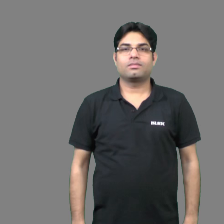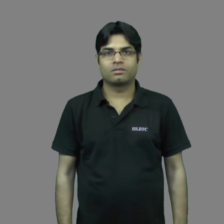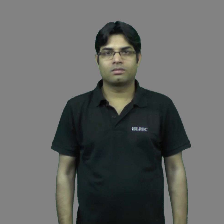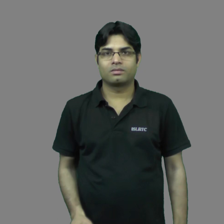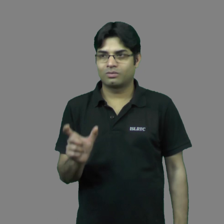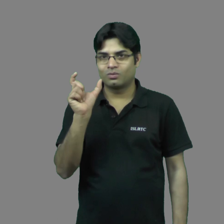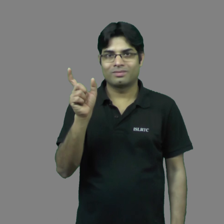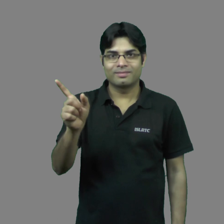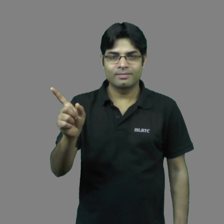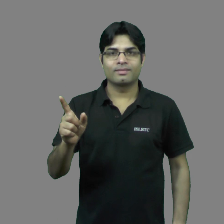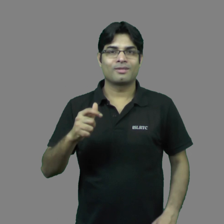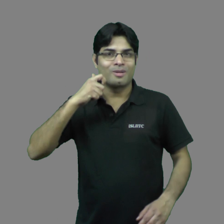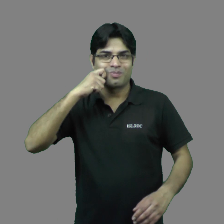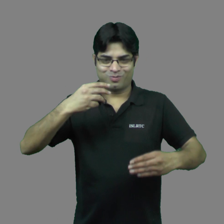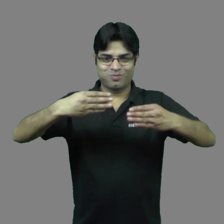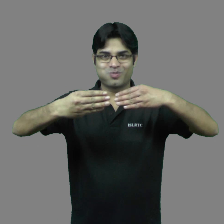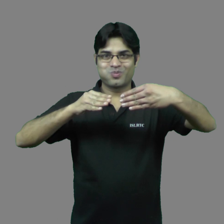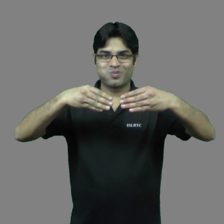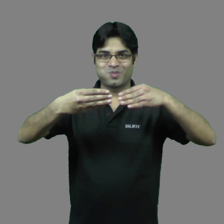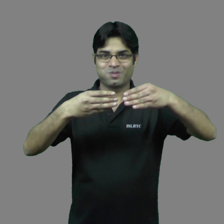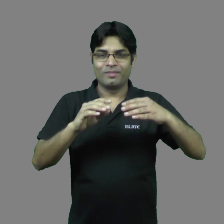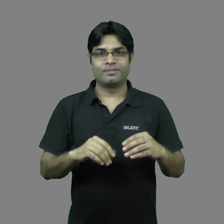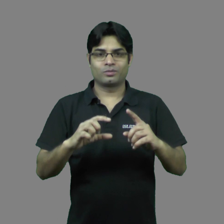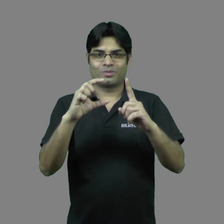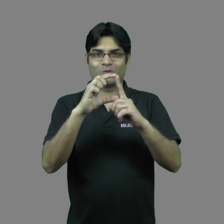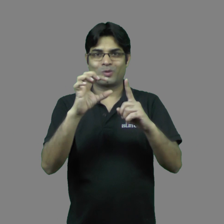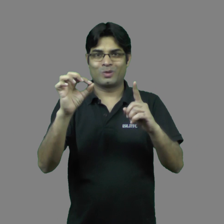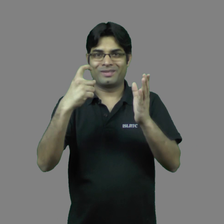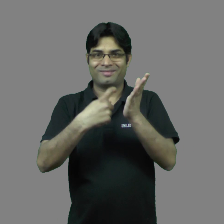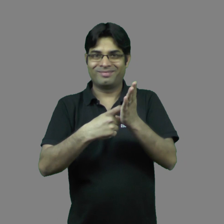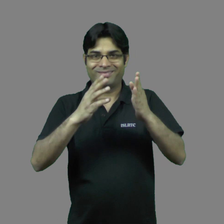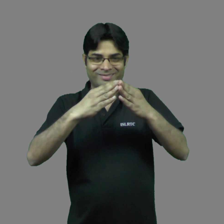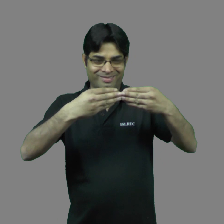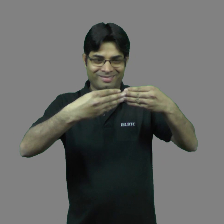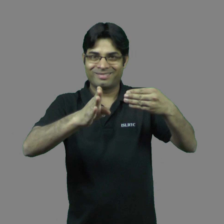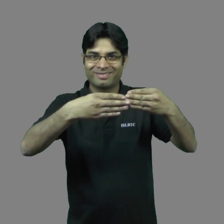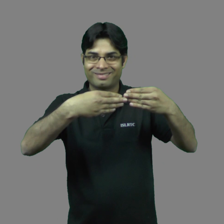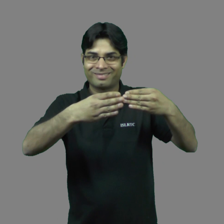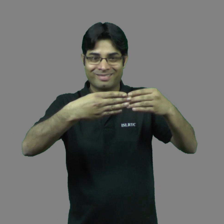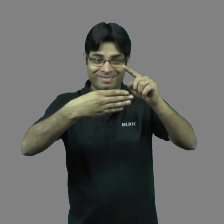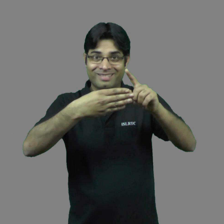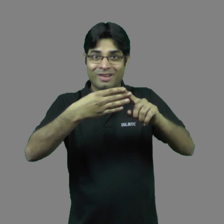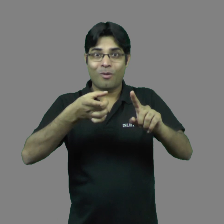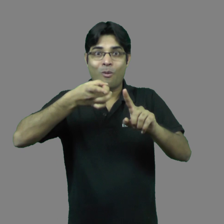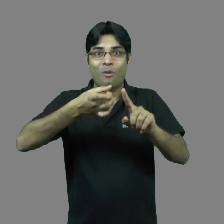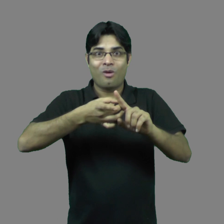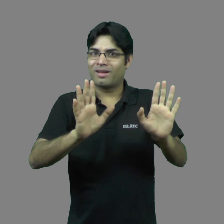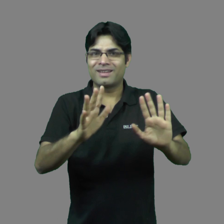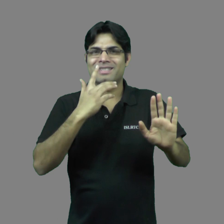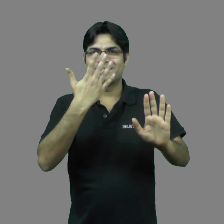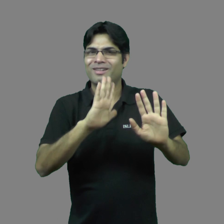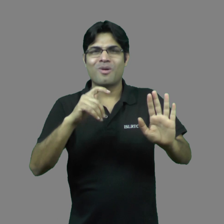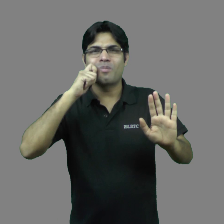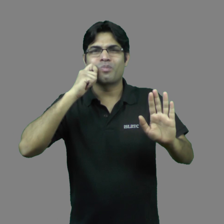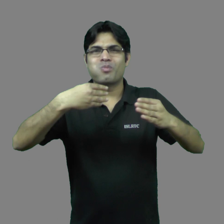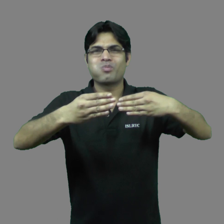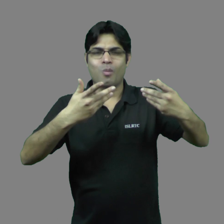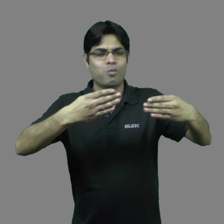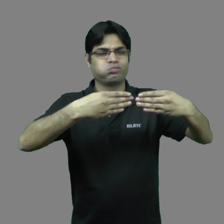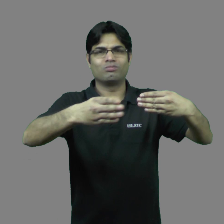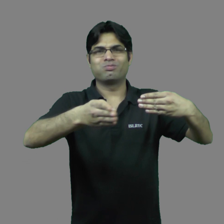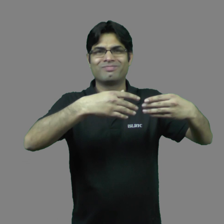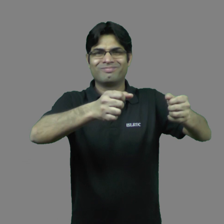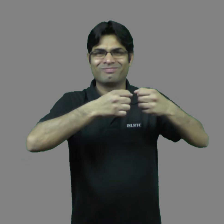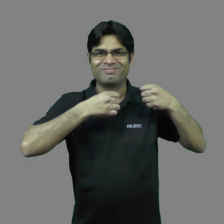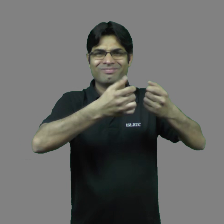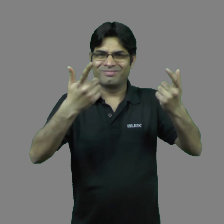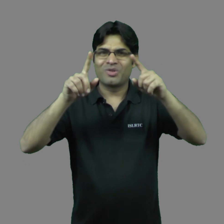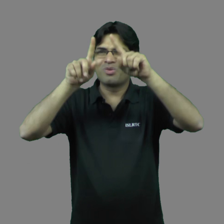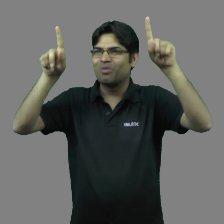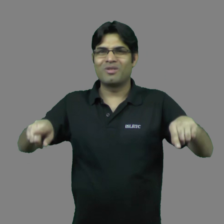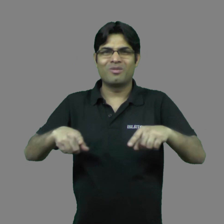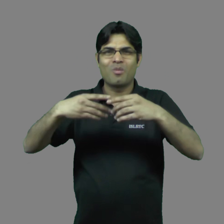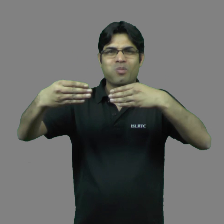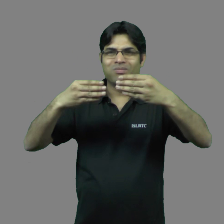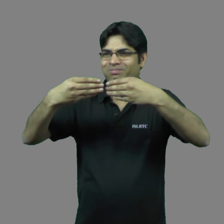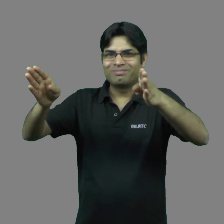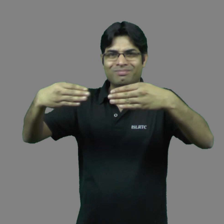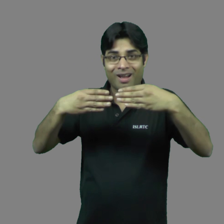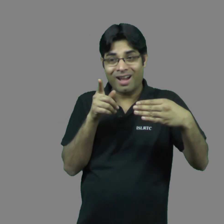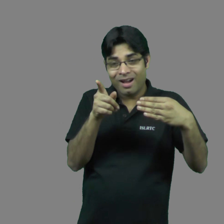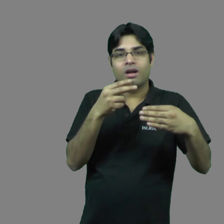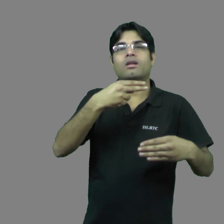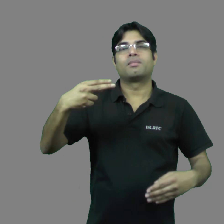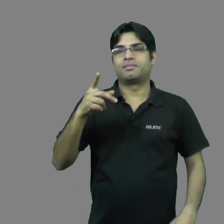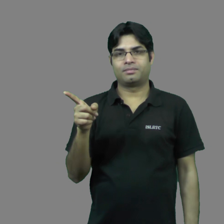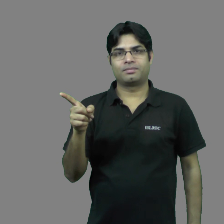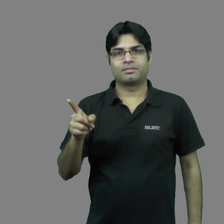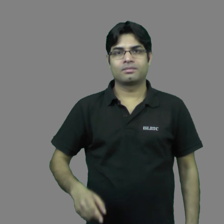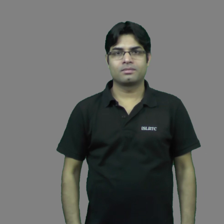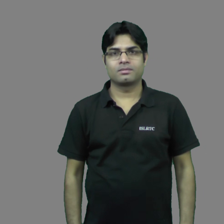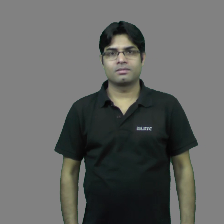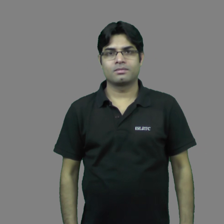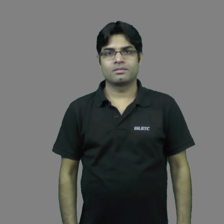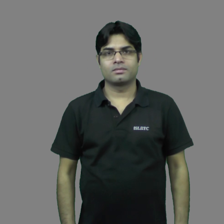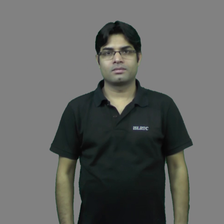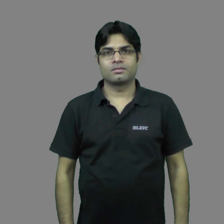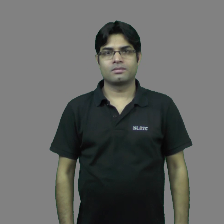Unplasticized Polyvinyl Chloride (UPVC)